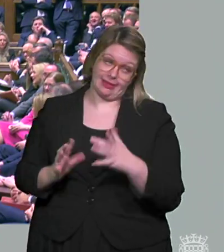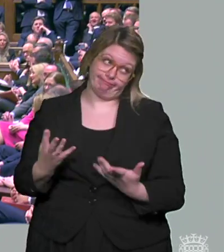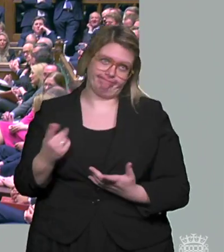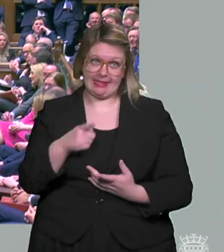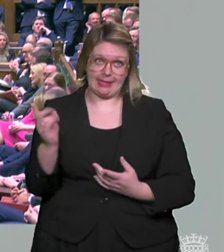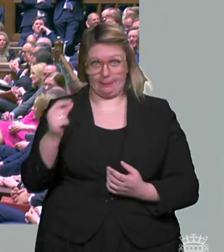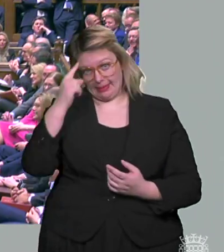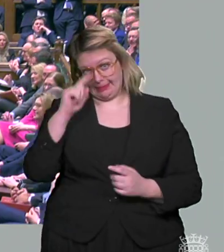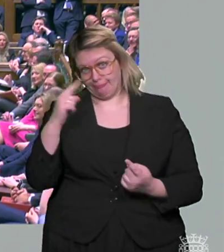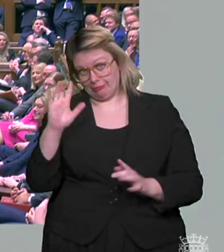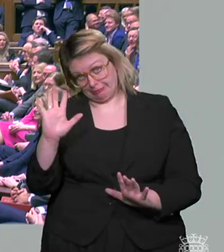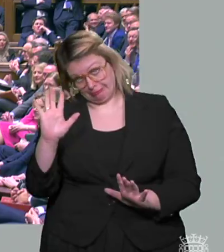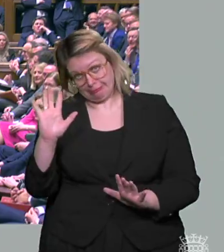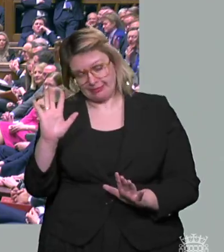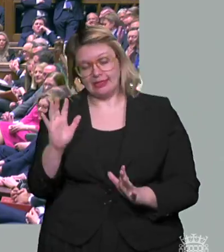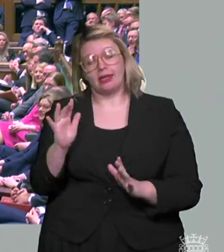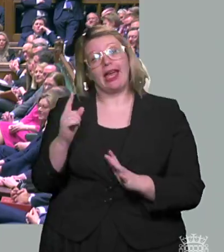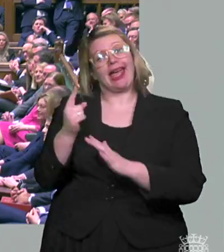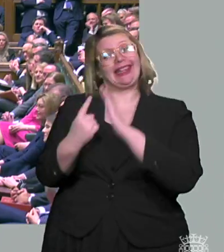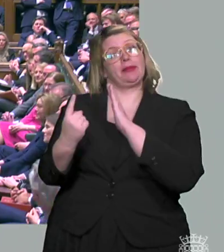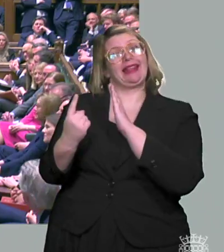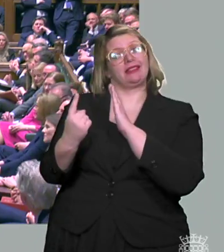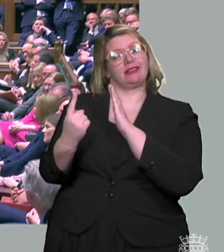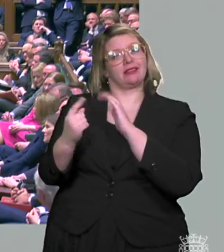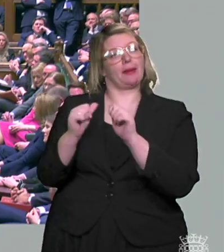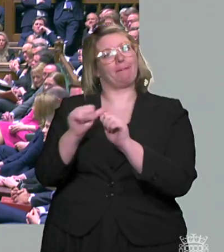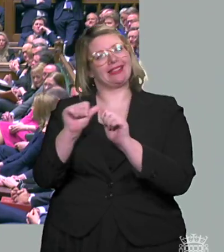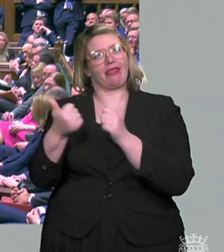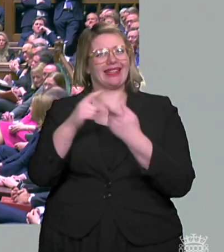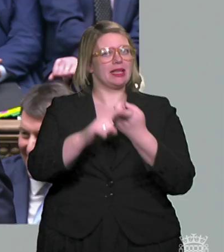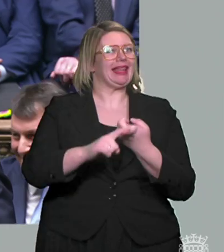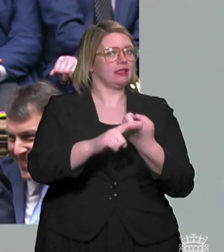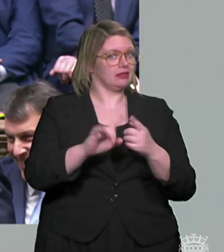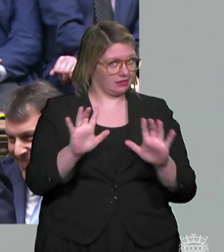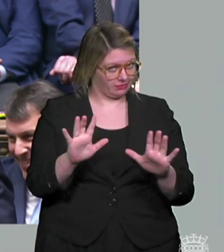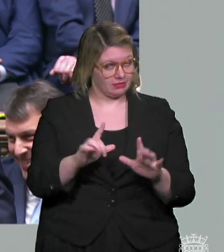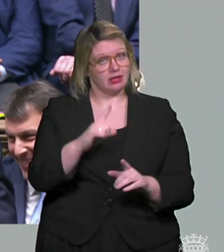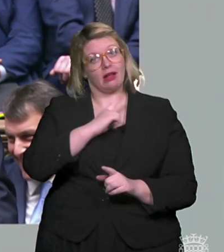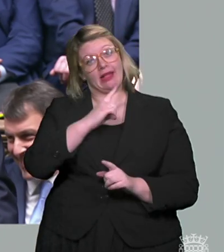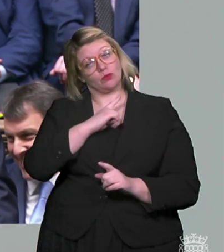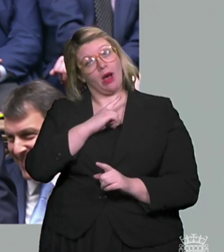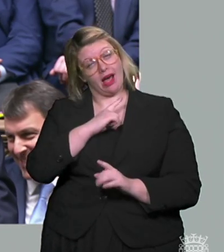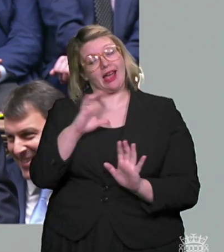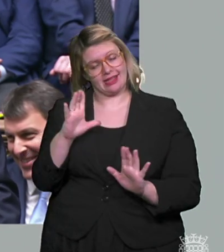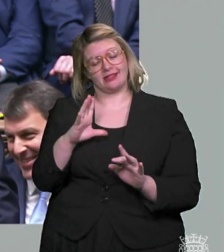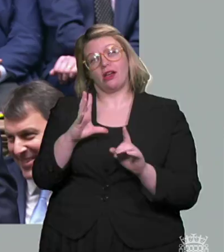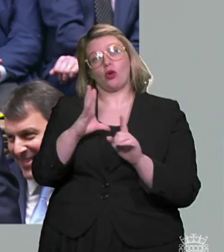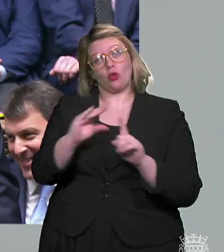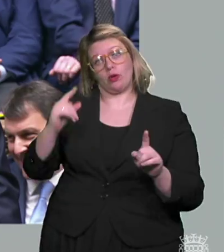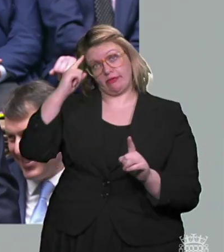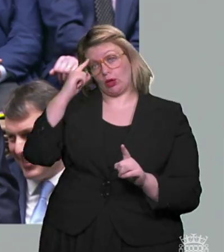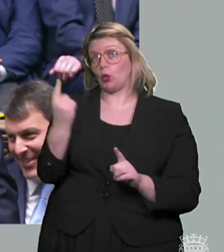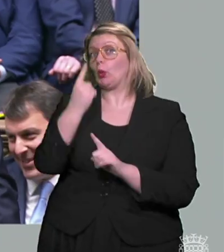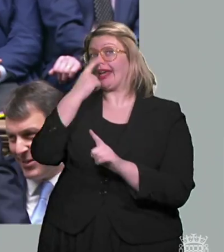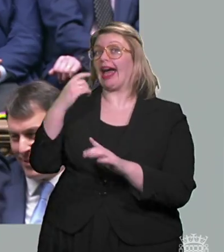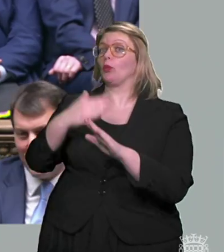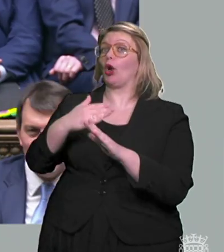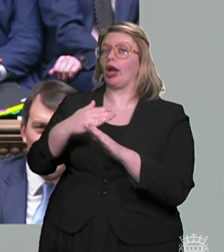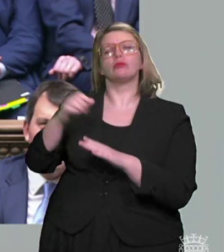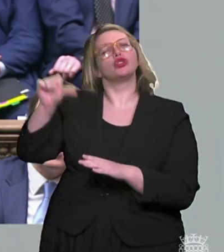That is why a Conservative Government believe that those who can work, should.